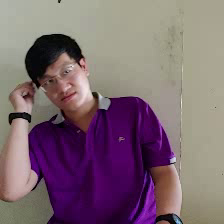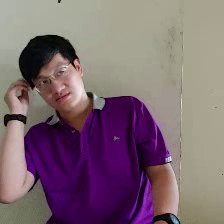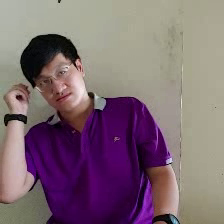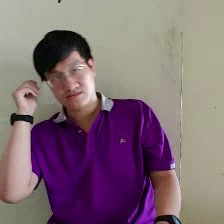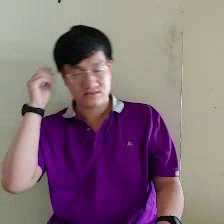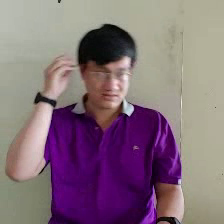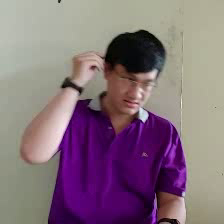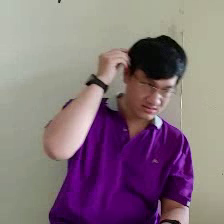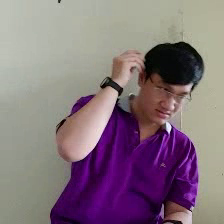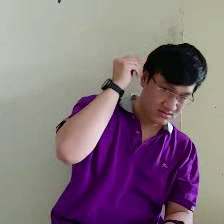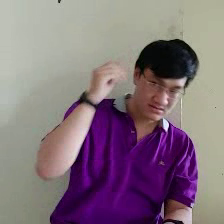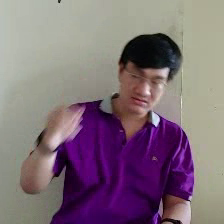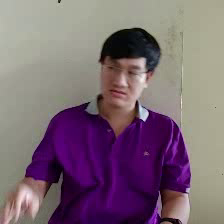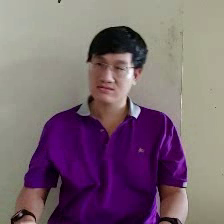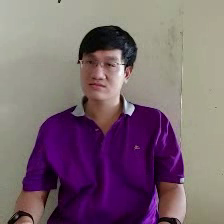Băn khoăn